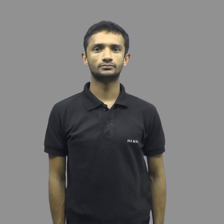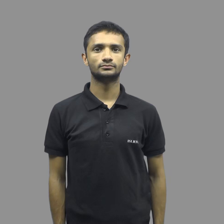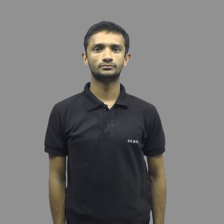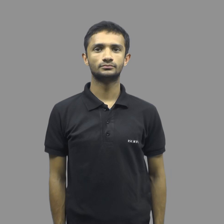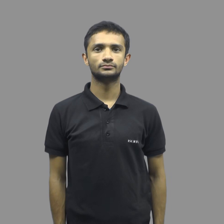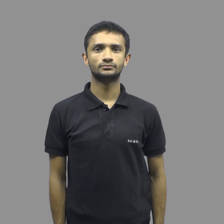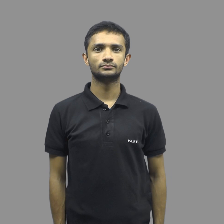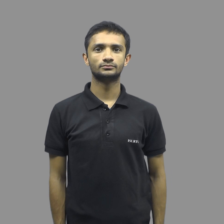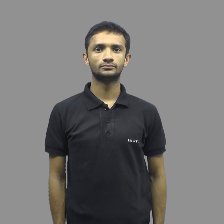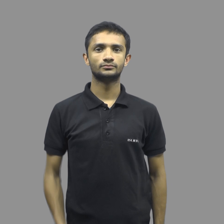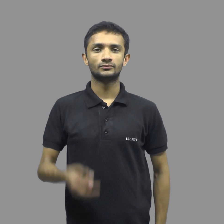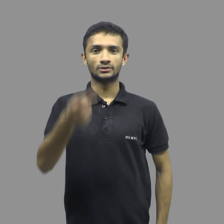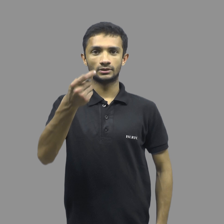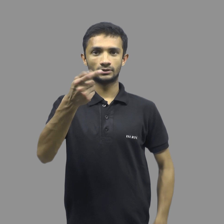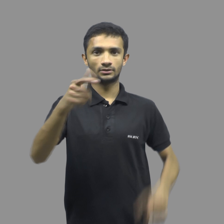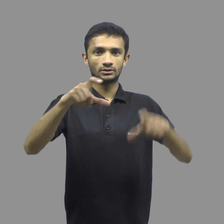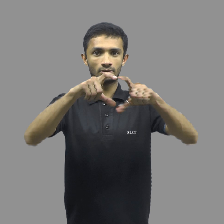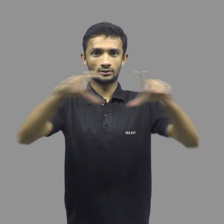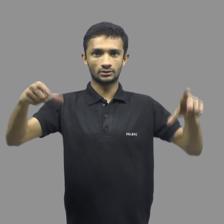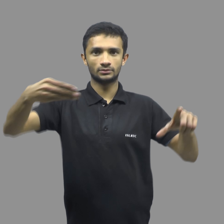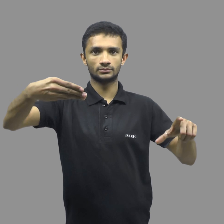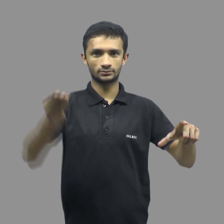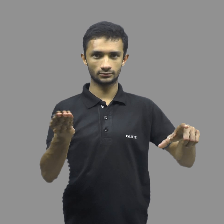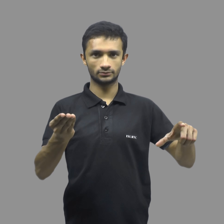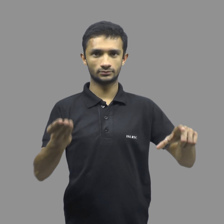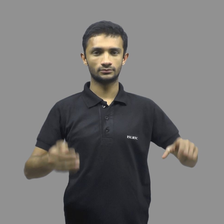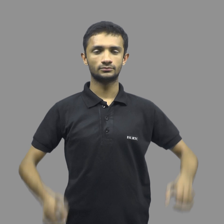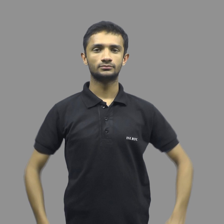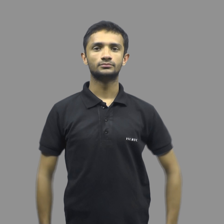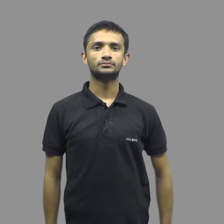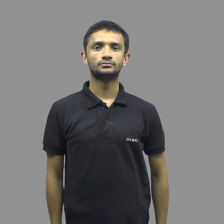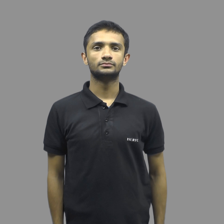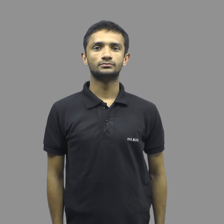Cheque